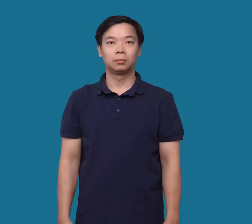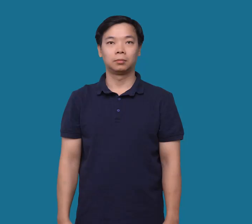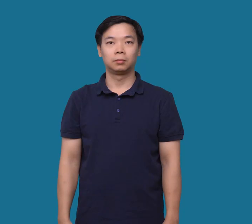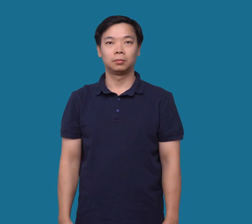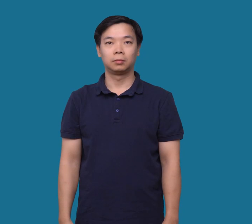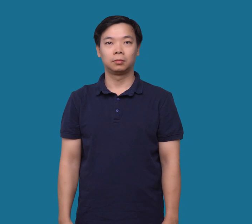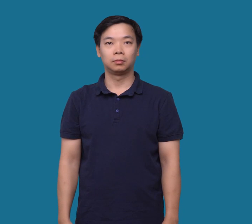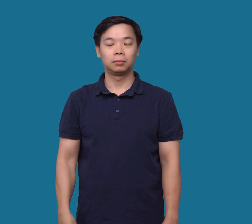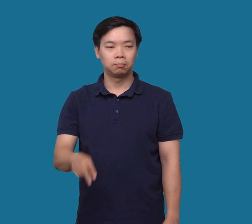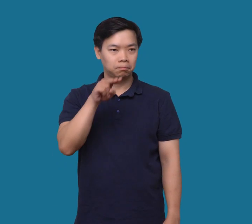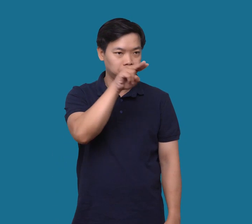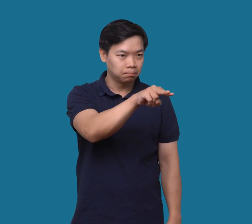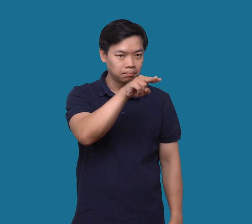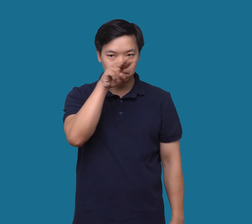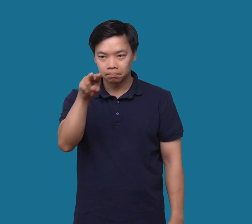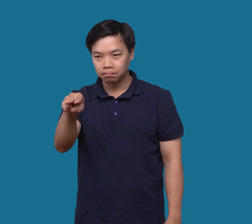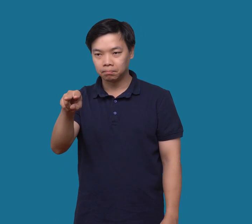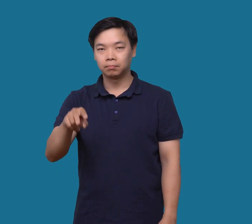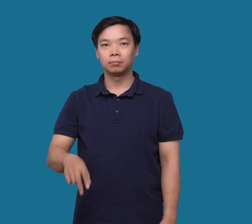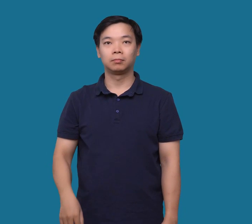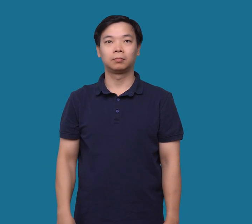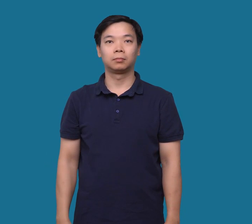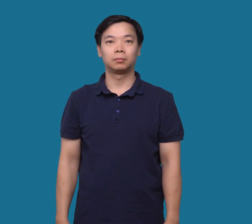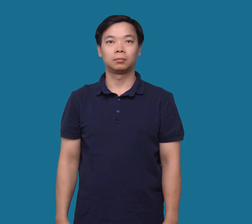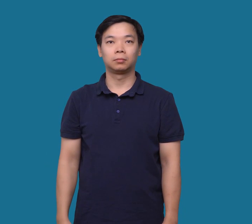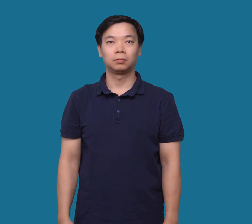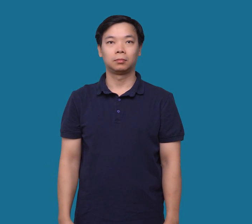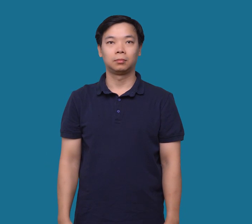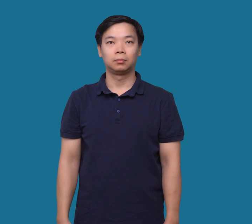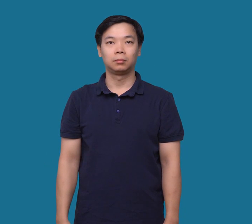trông nom